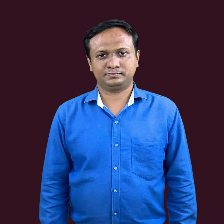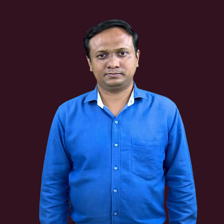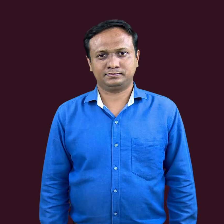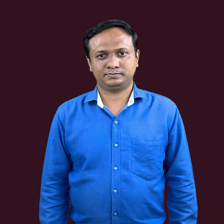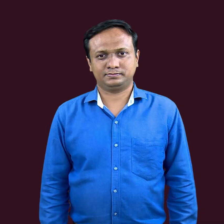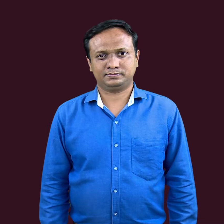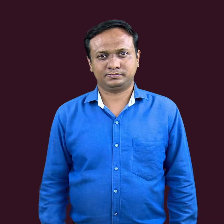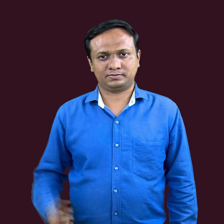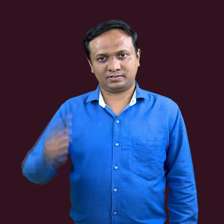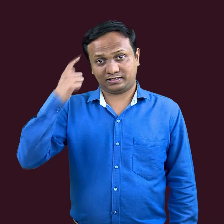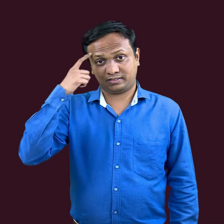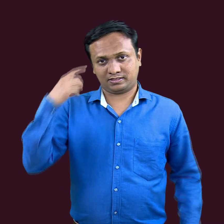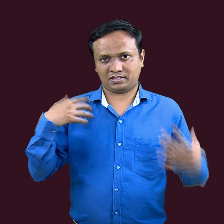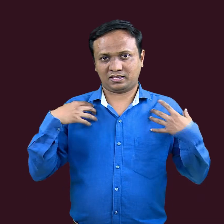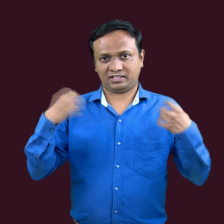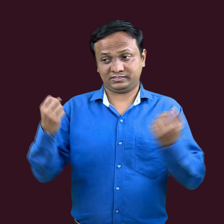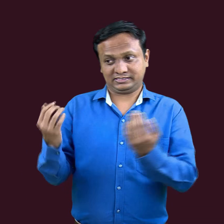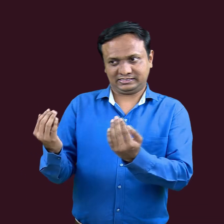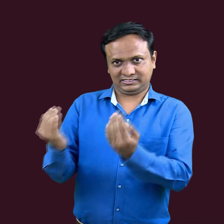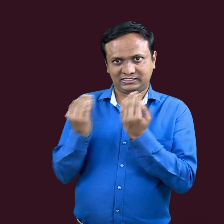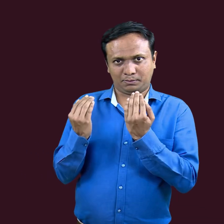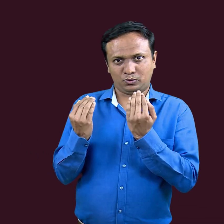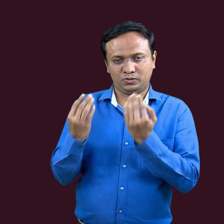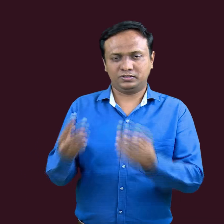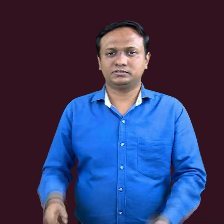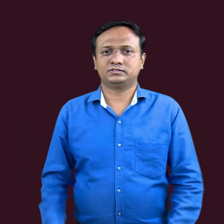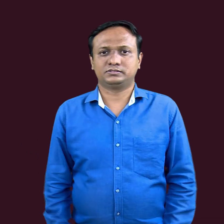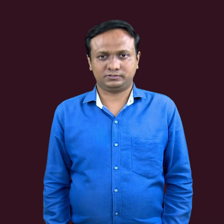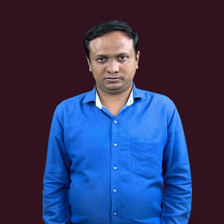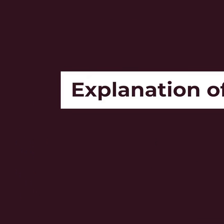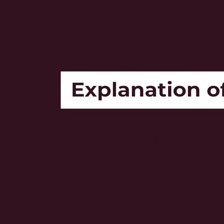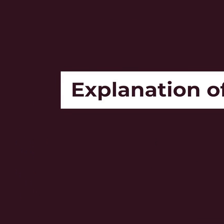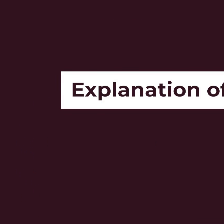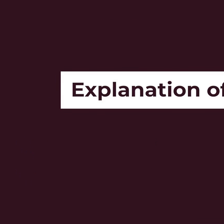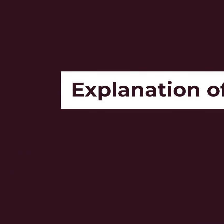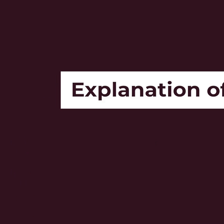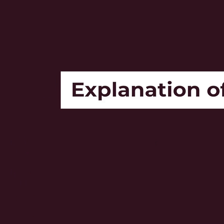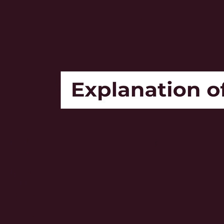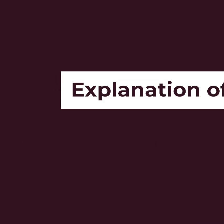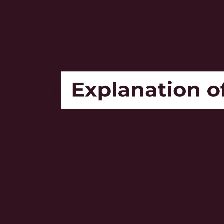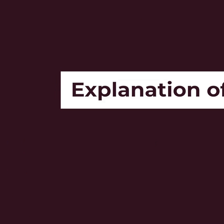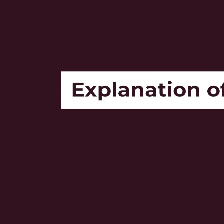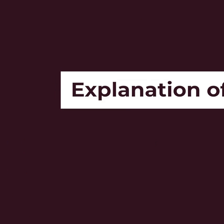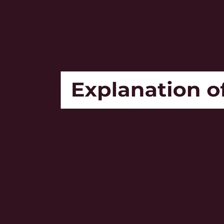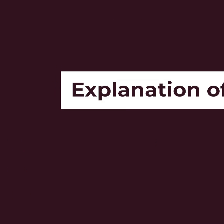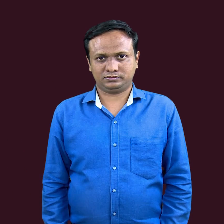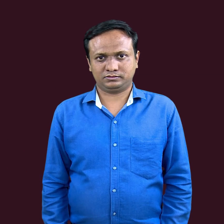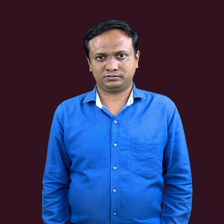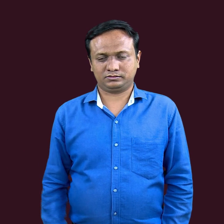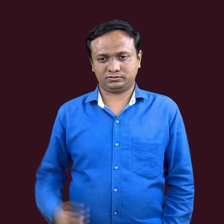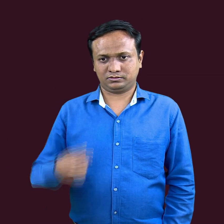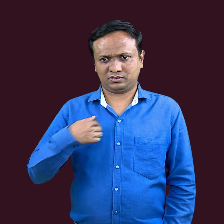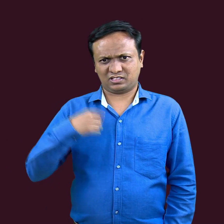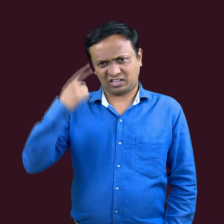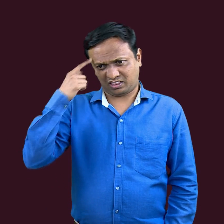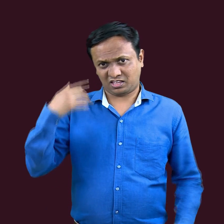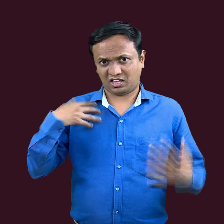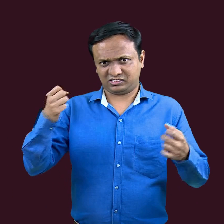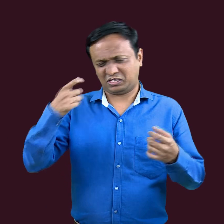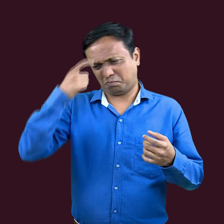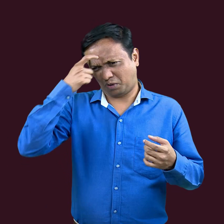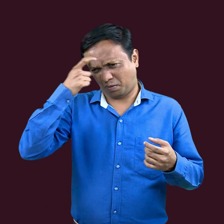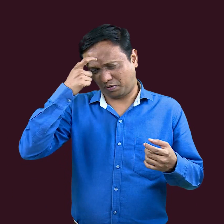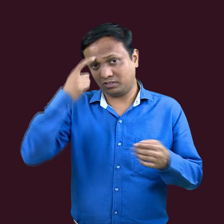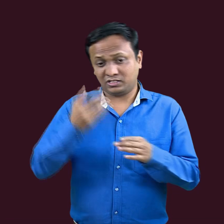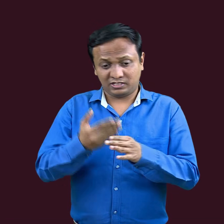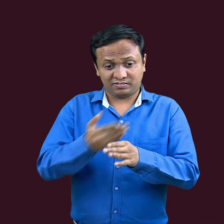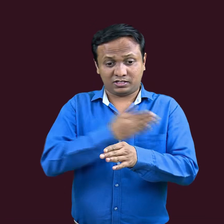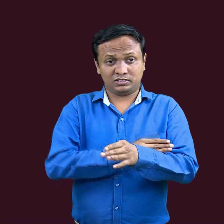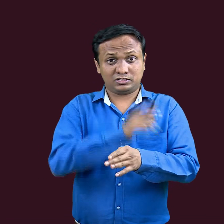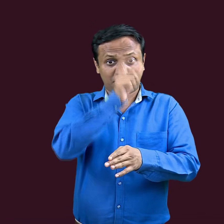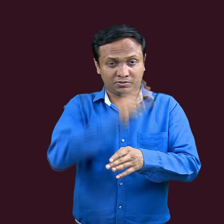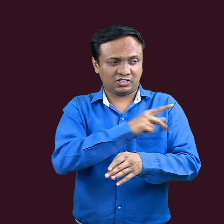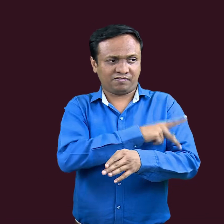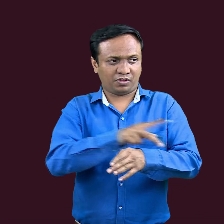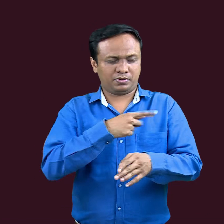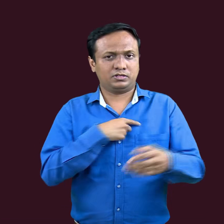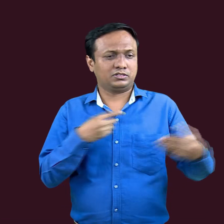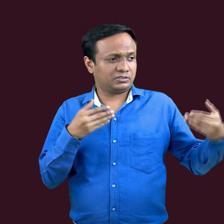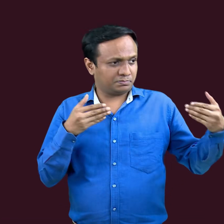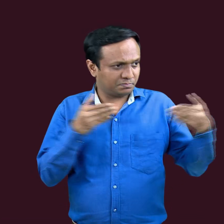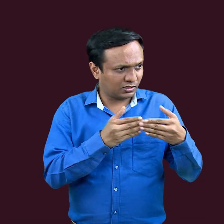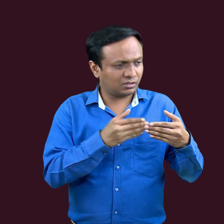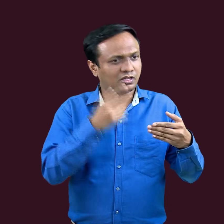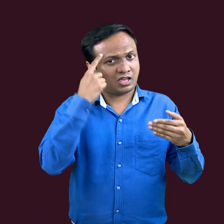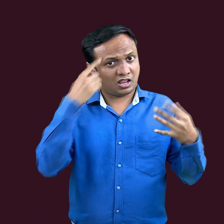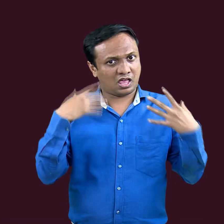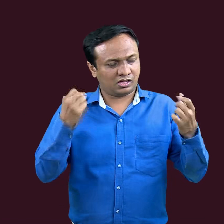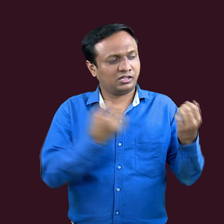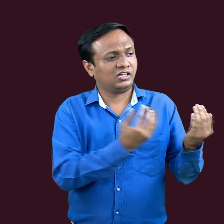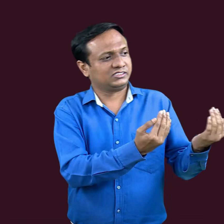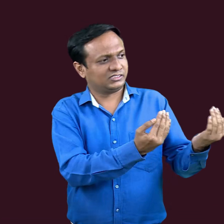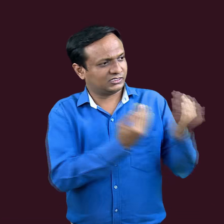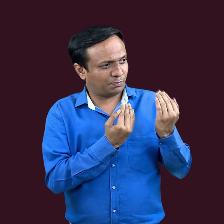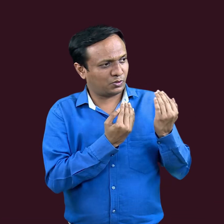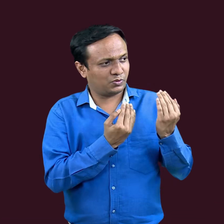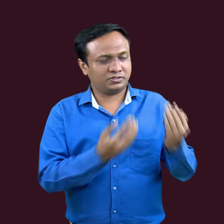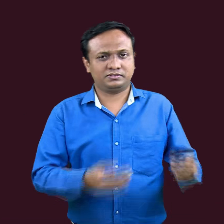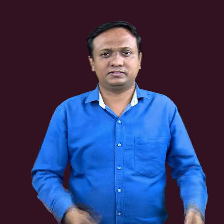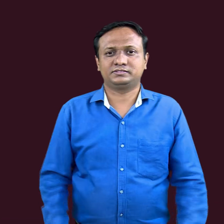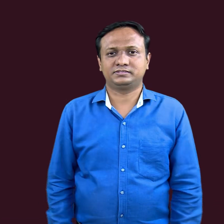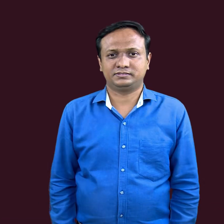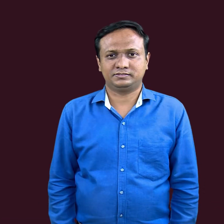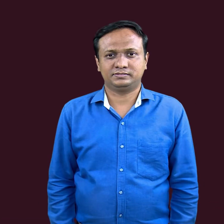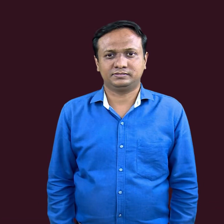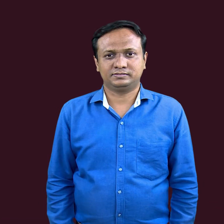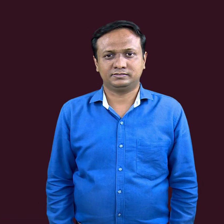Mental health aid